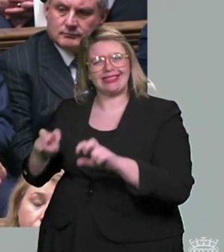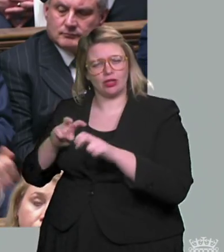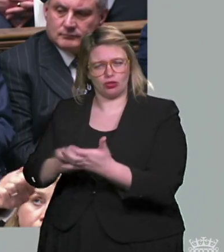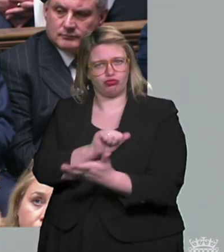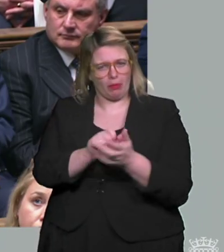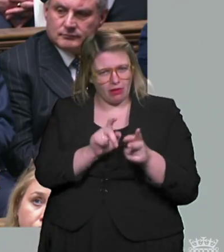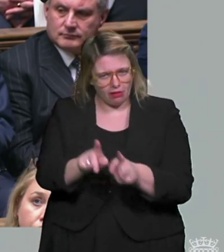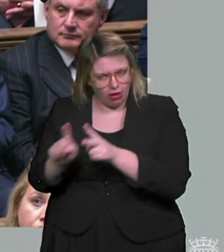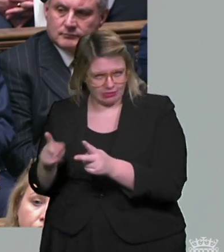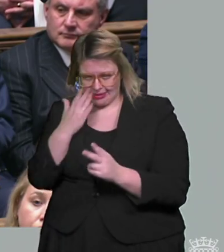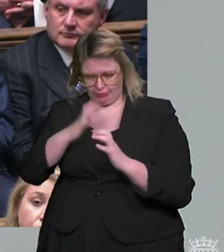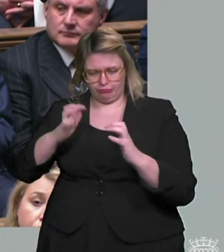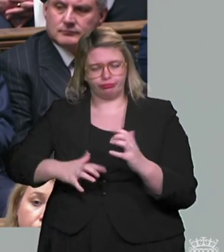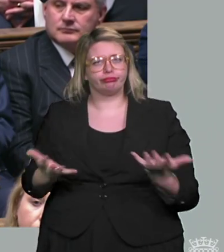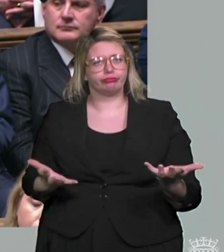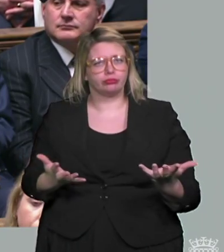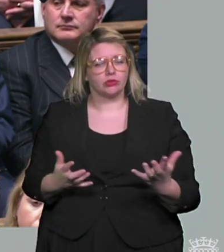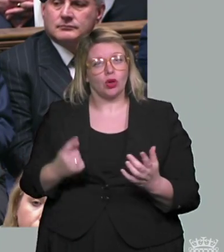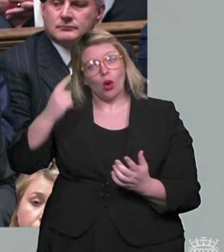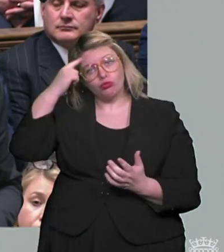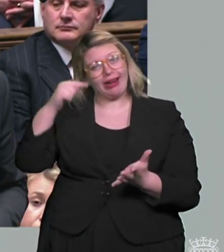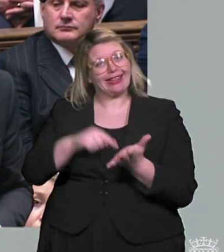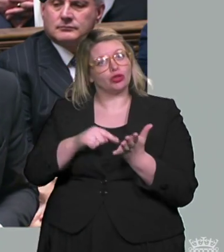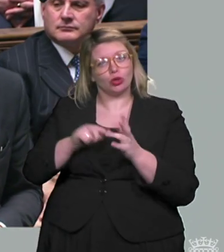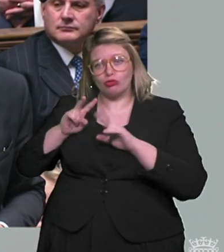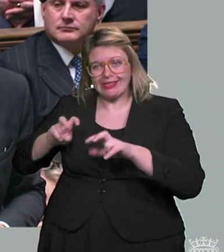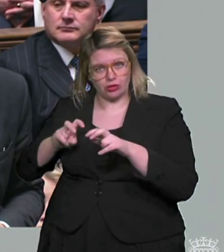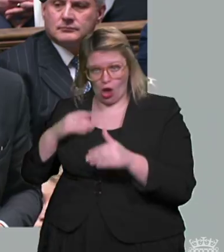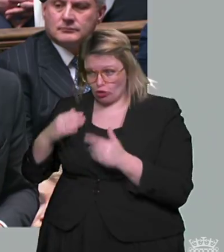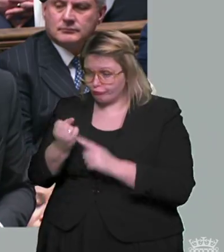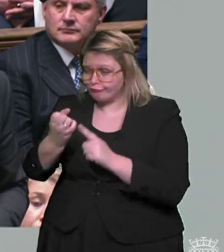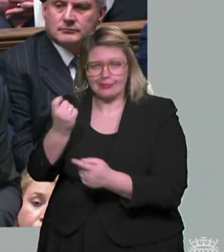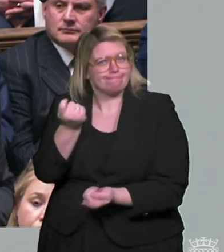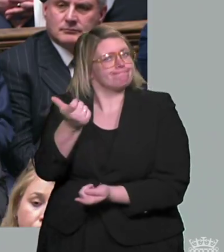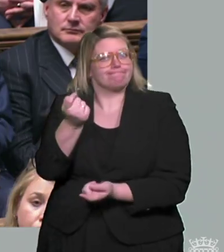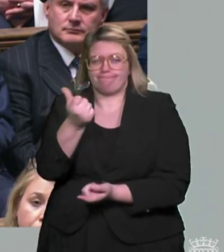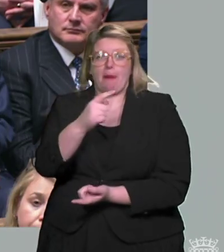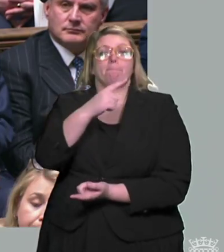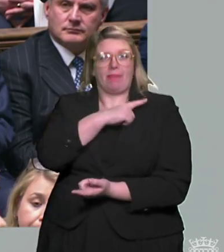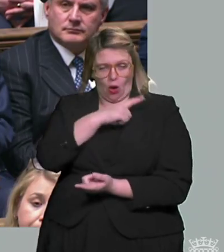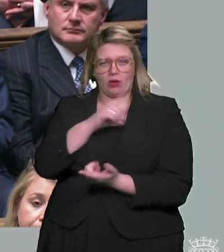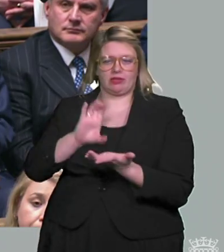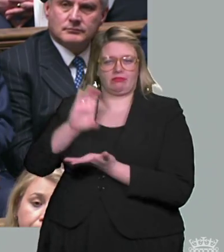As a result, the brain tumour community has not seen the breakthroughs in treatment and survival rates that many of us believe they should have.